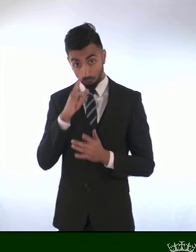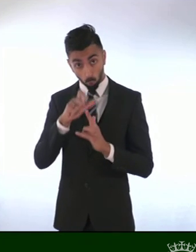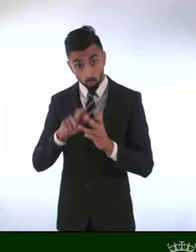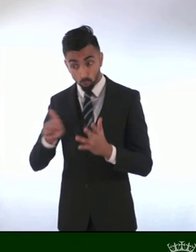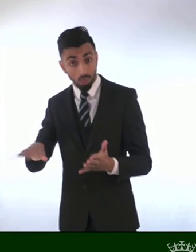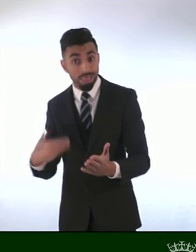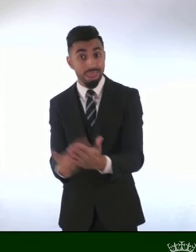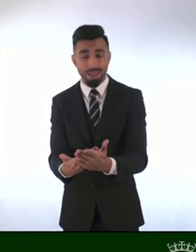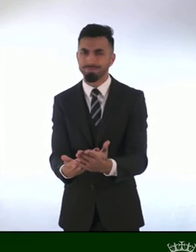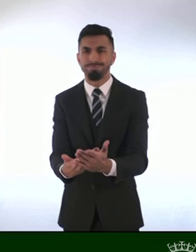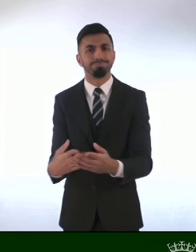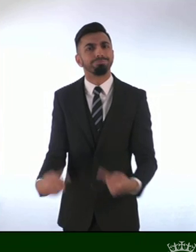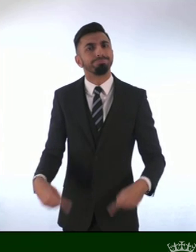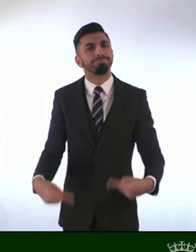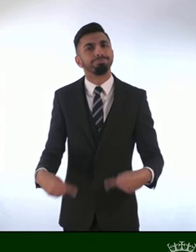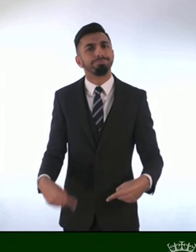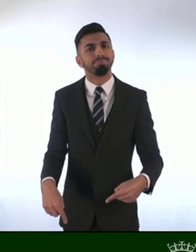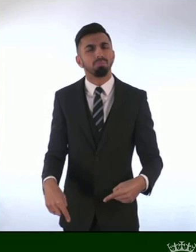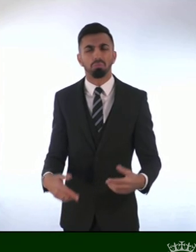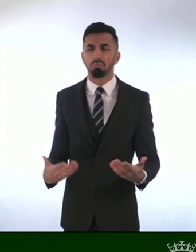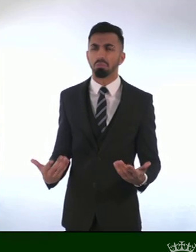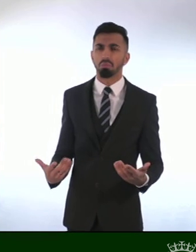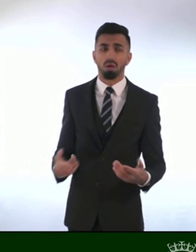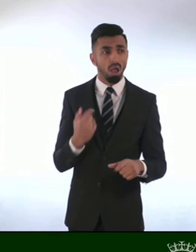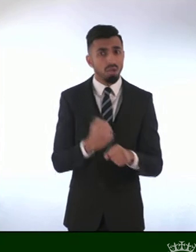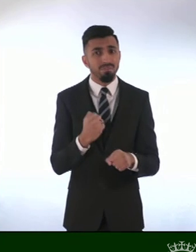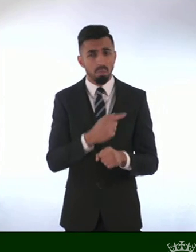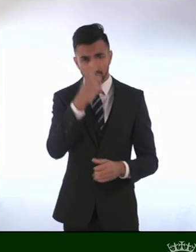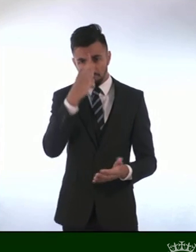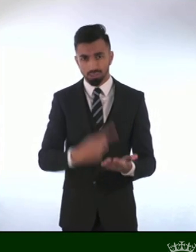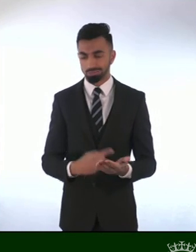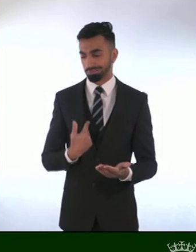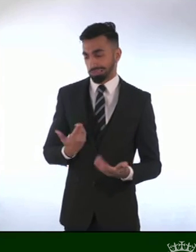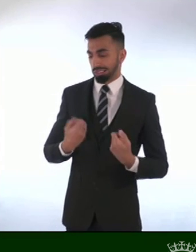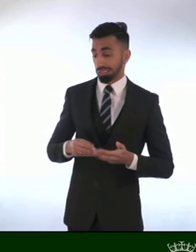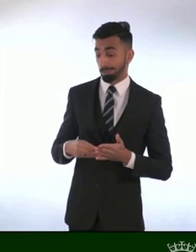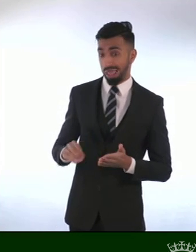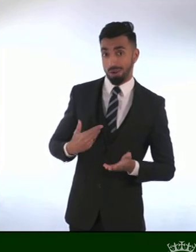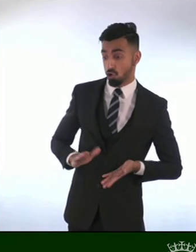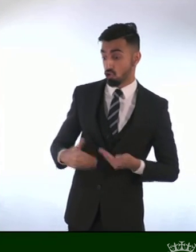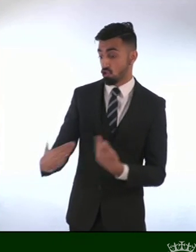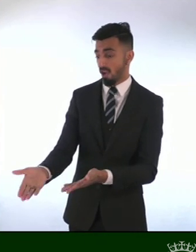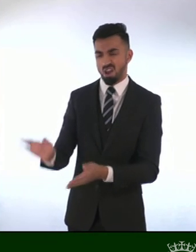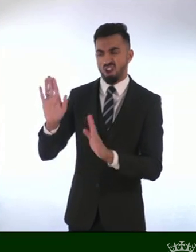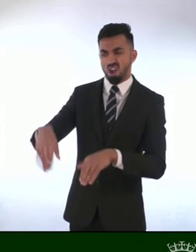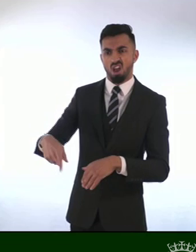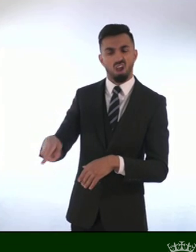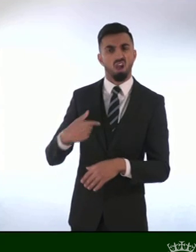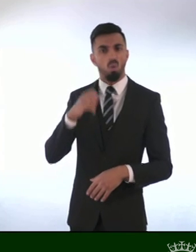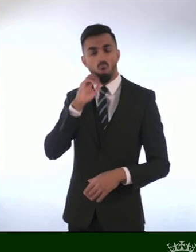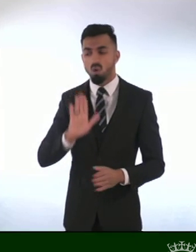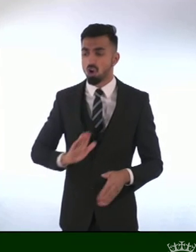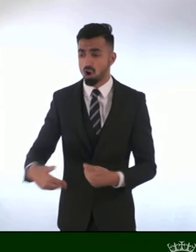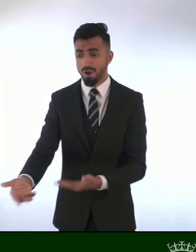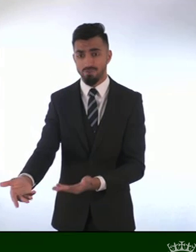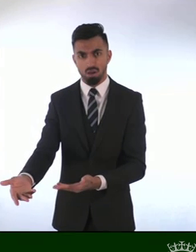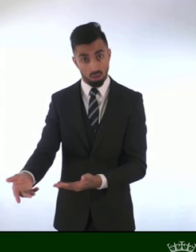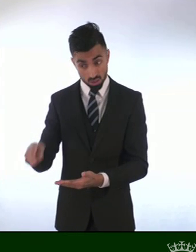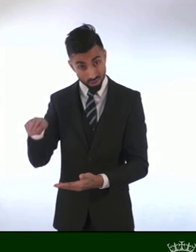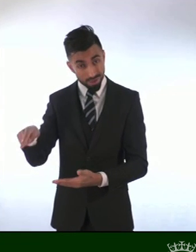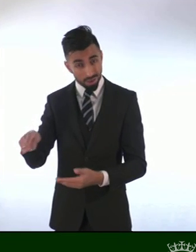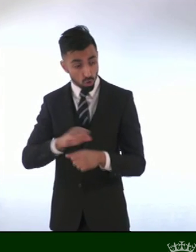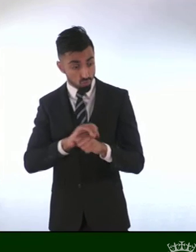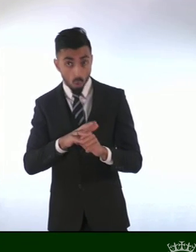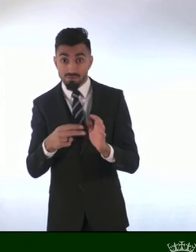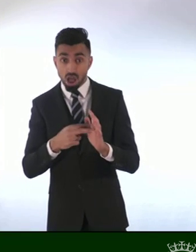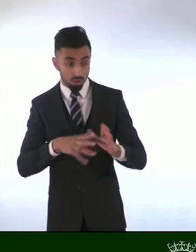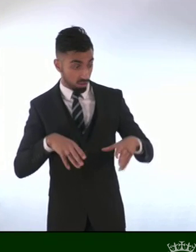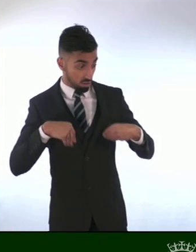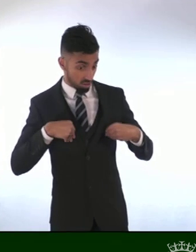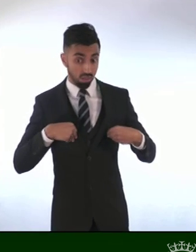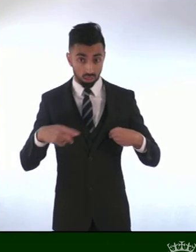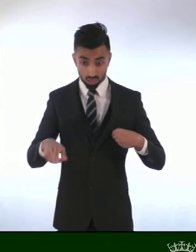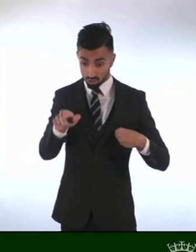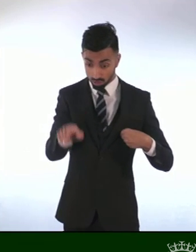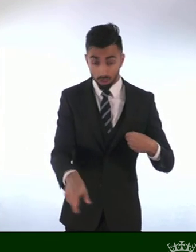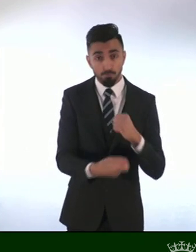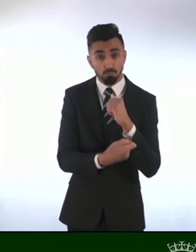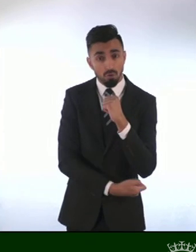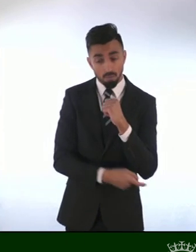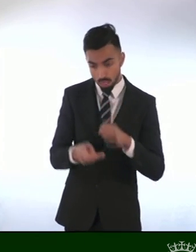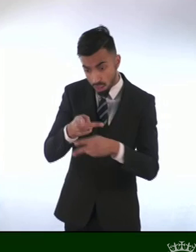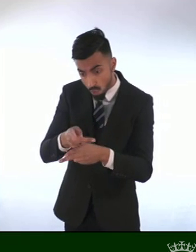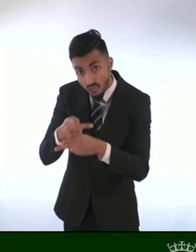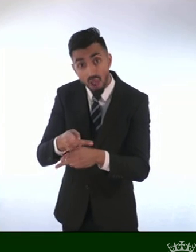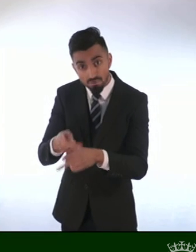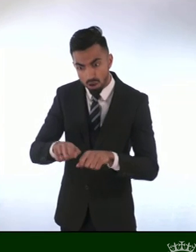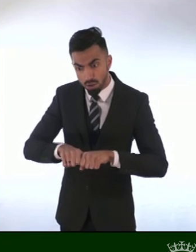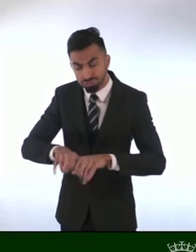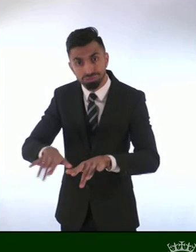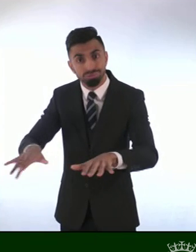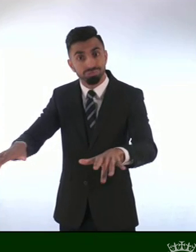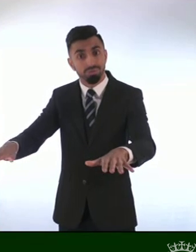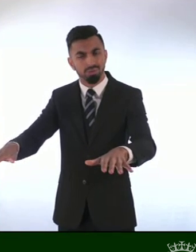By not extending statutory sick pay to all workers, the Government are forcing social care staff—the people who could, unwittingly, be transmitting the disease among the most vulnerable in our community—to choose between health and their own hardship.